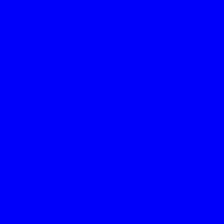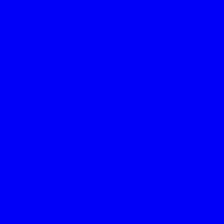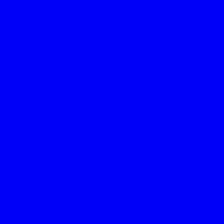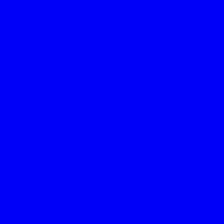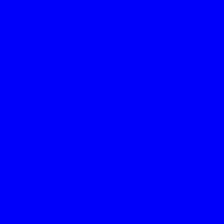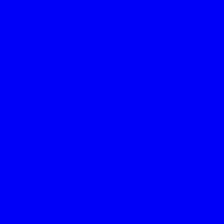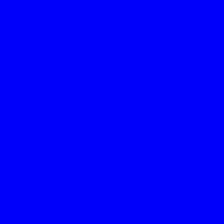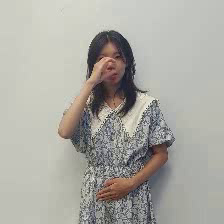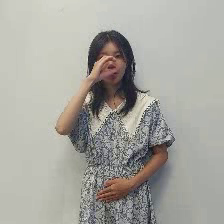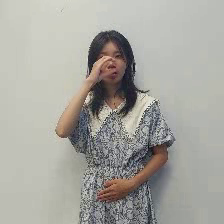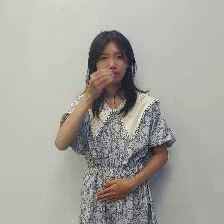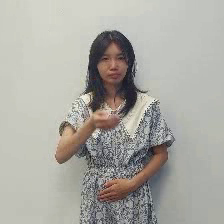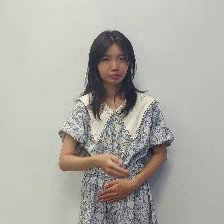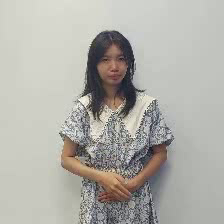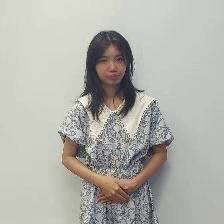Uống